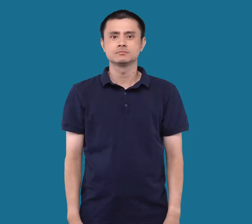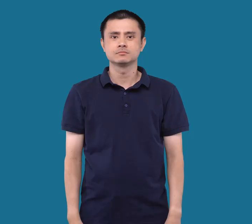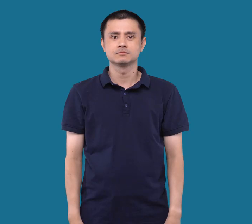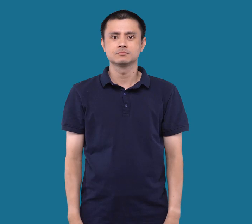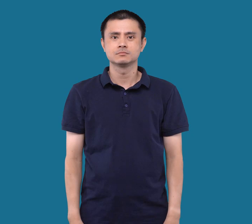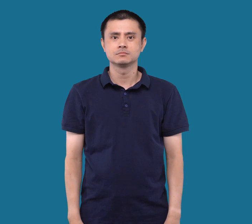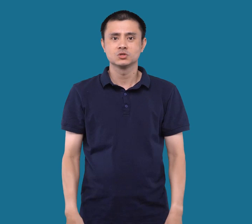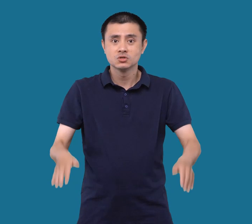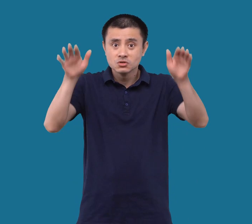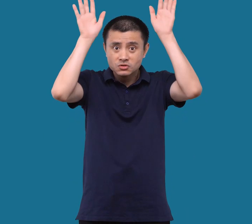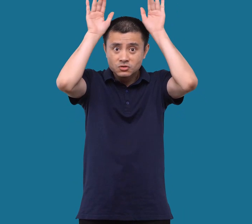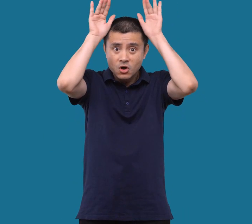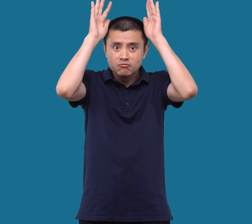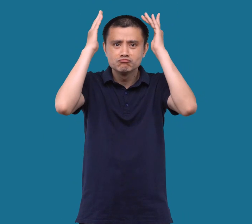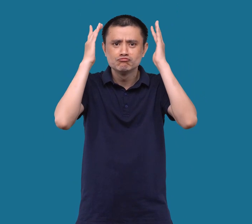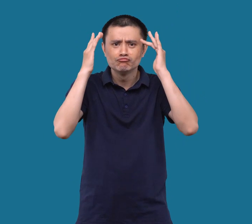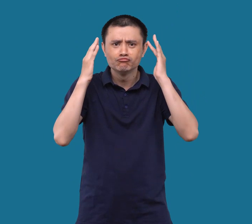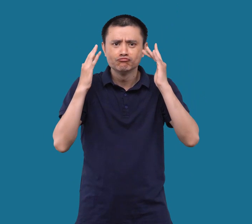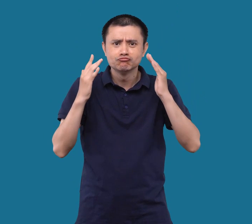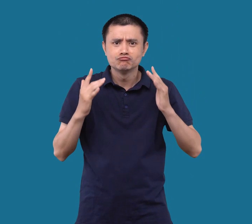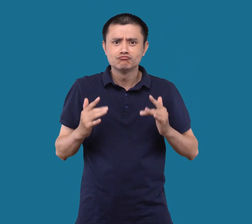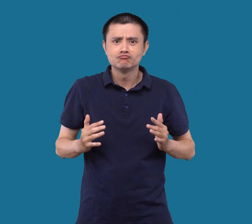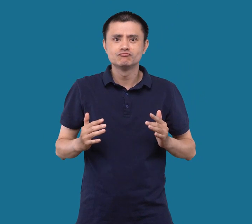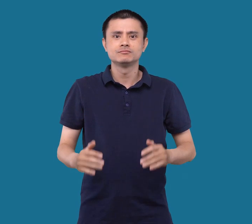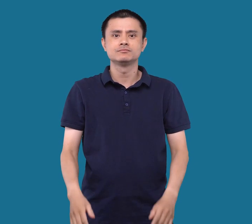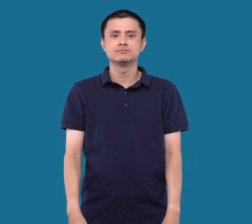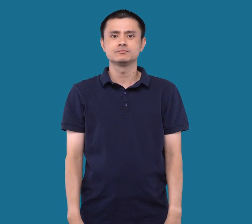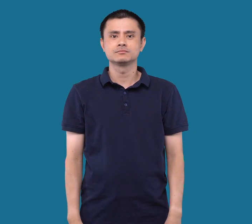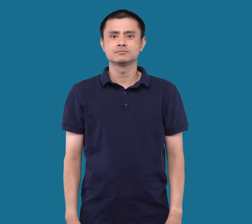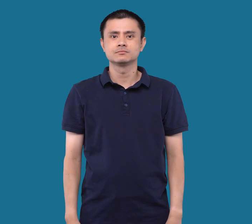chó xù